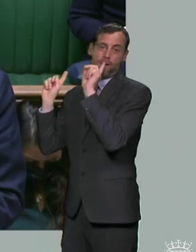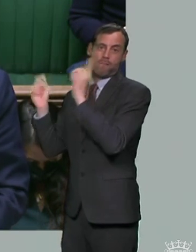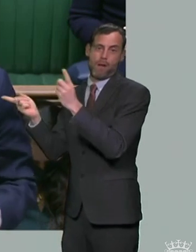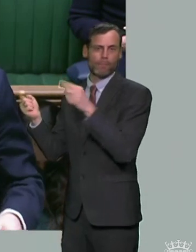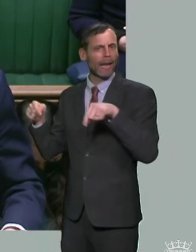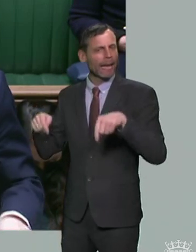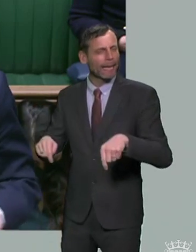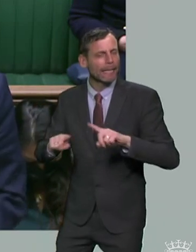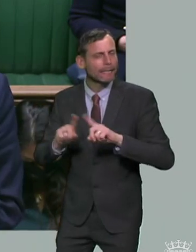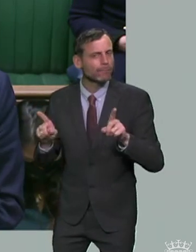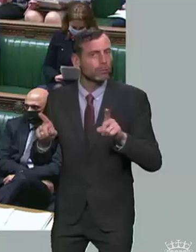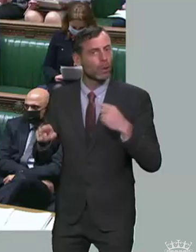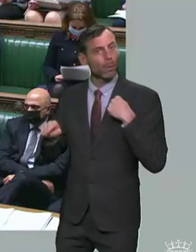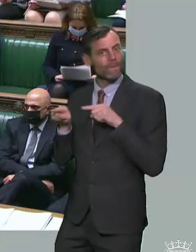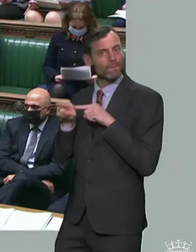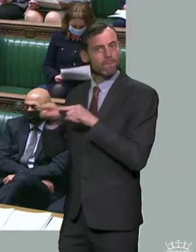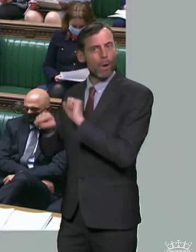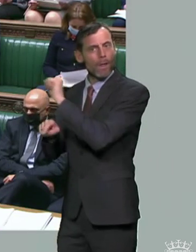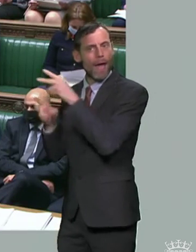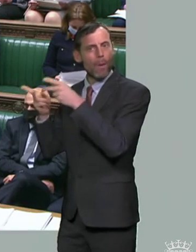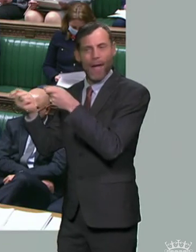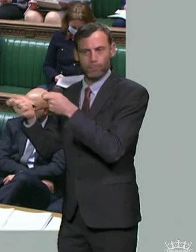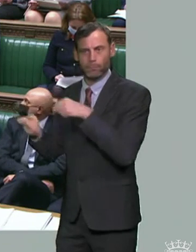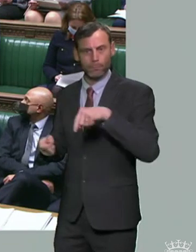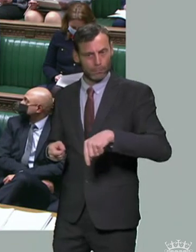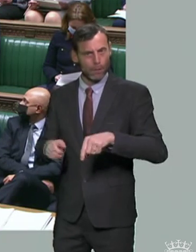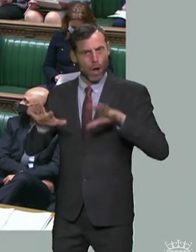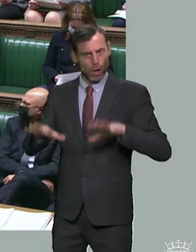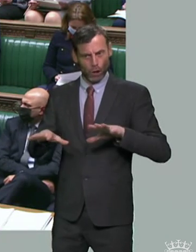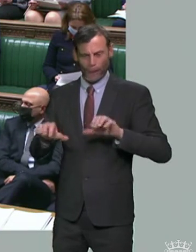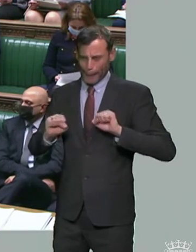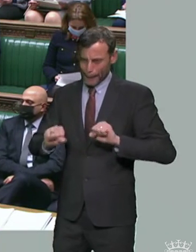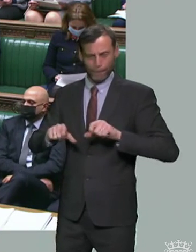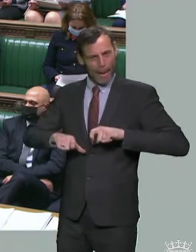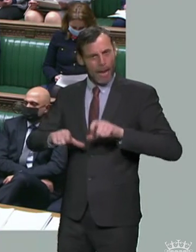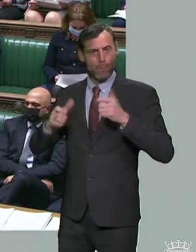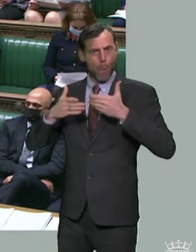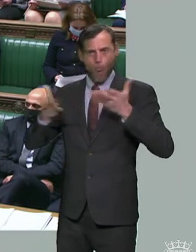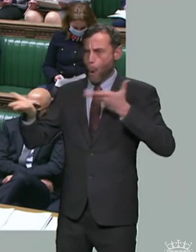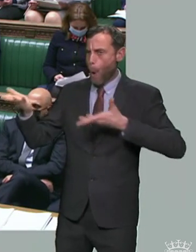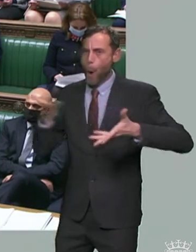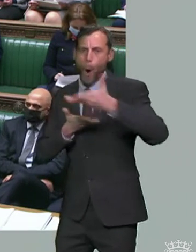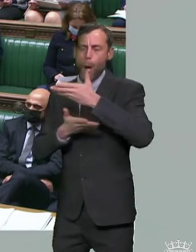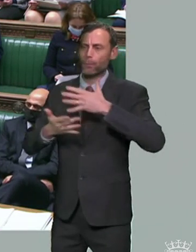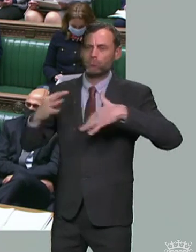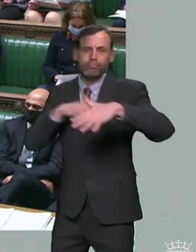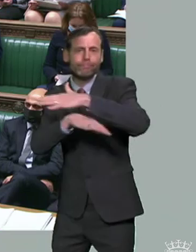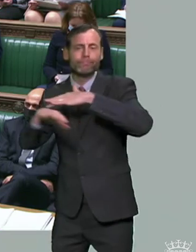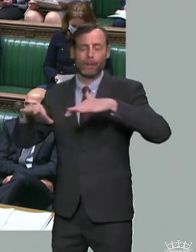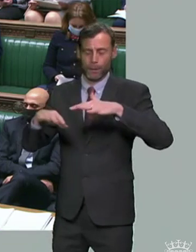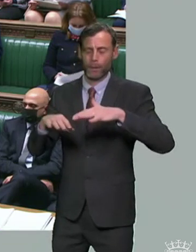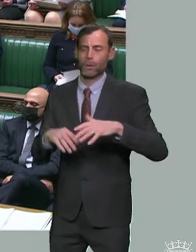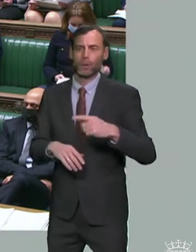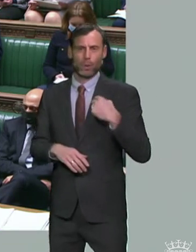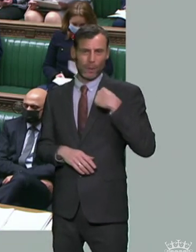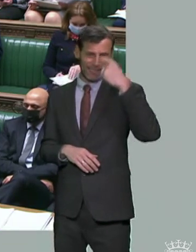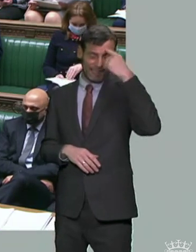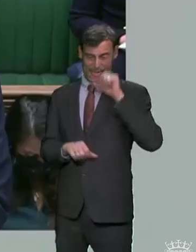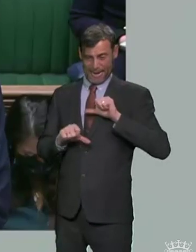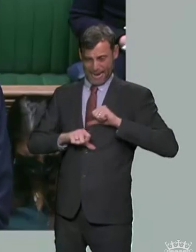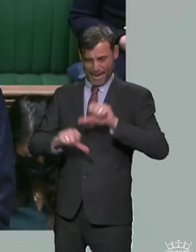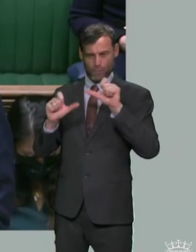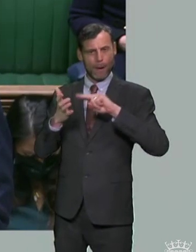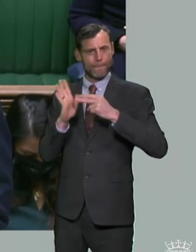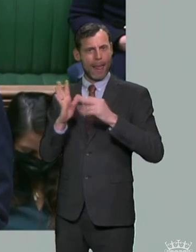But this Government took a different path. We kept England open and we supported those businesses that faced reduced demand because of the response to plan B measures.